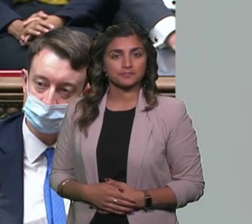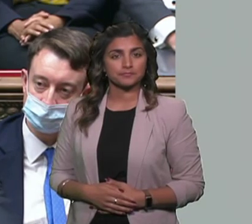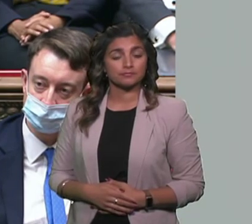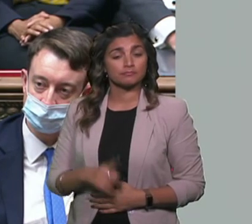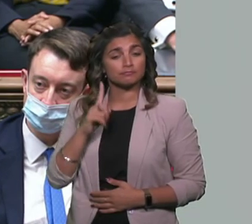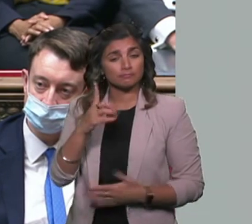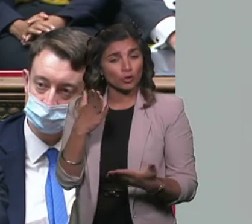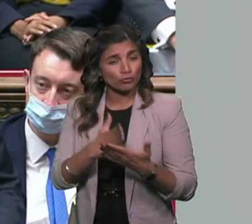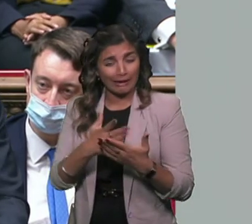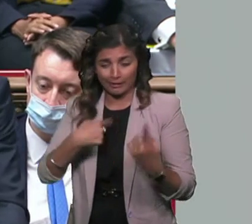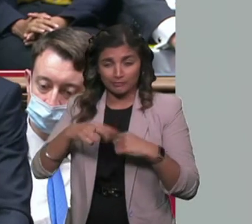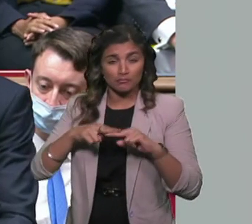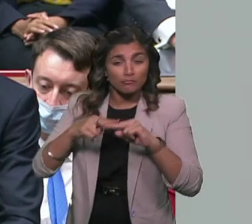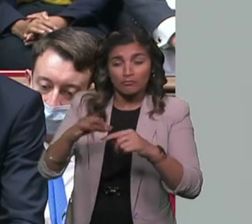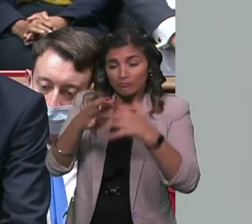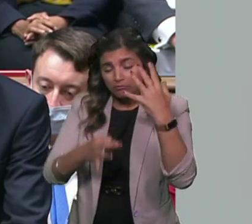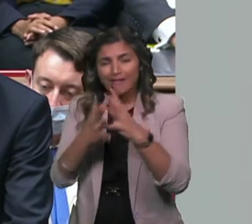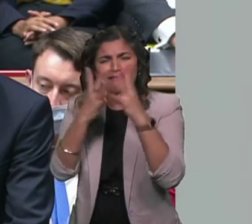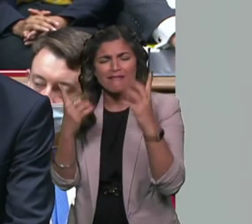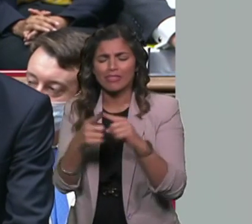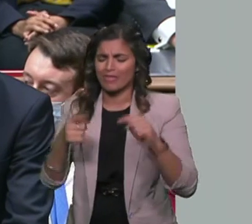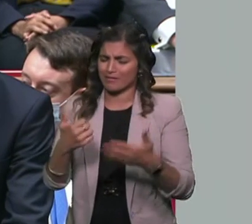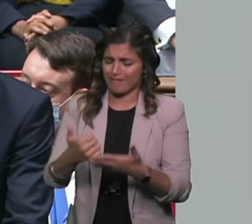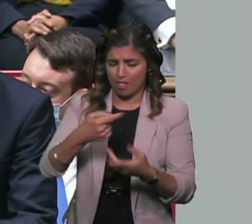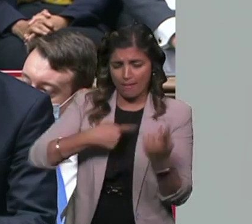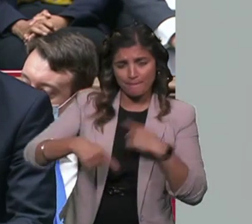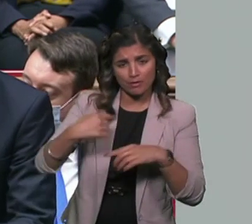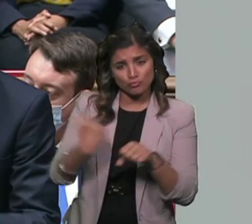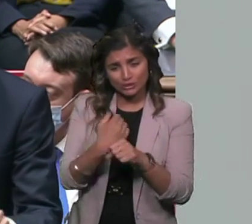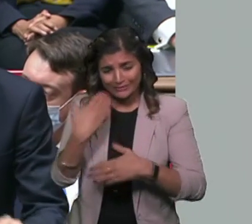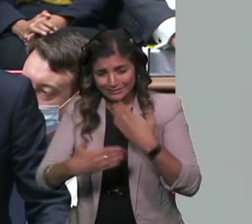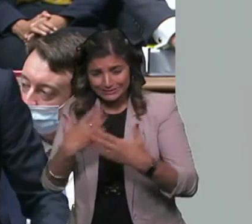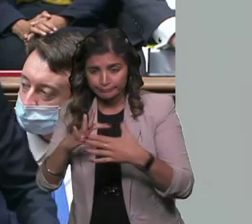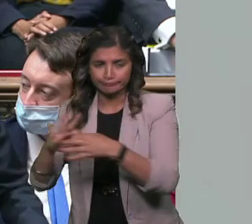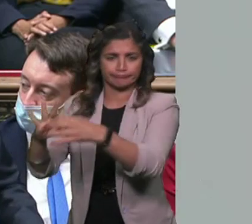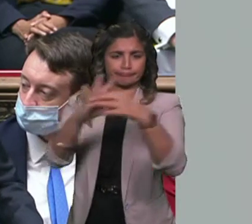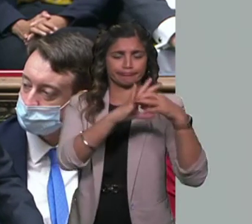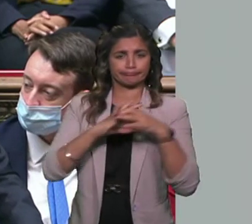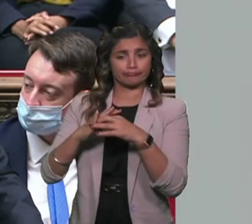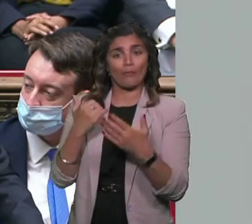Infrastructure connects our country, drives productivity and levels up.